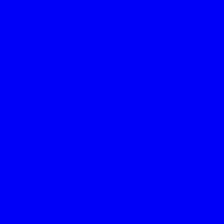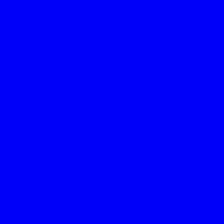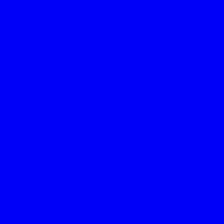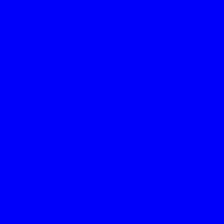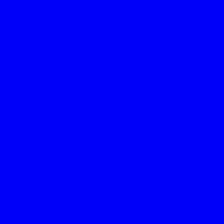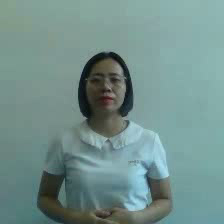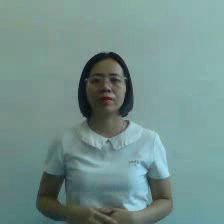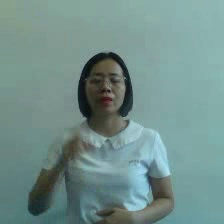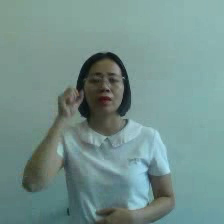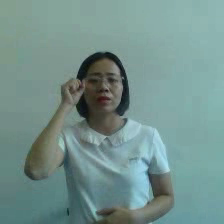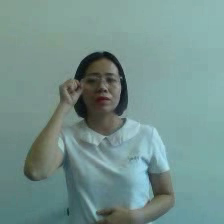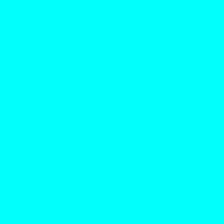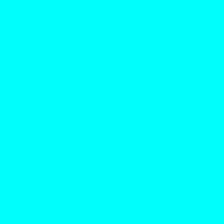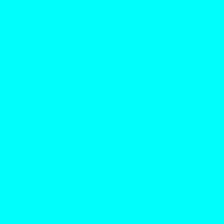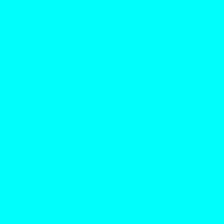Thức dậy